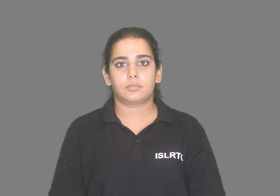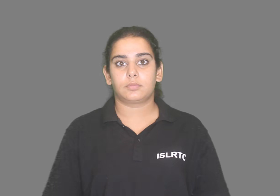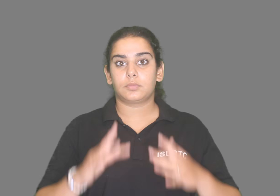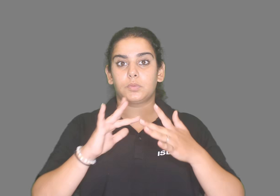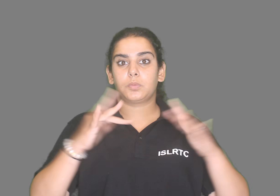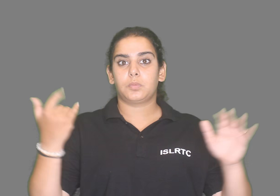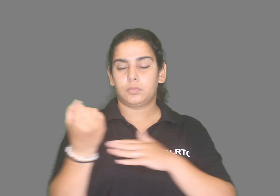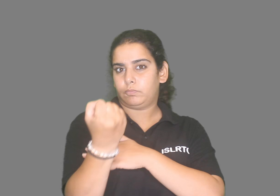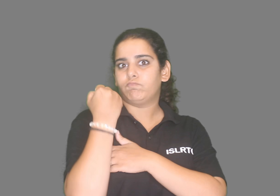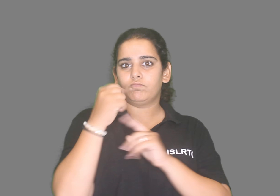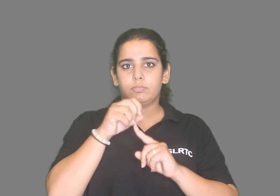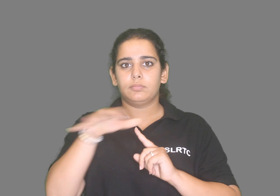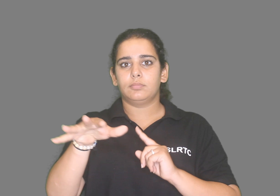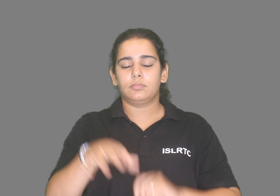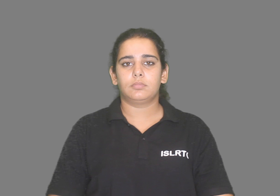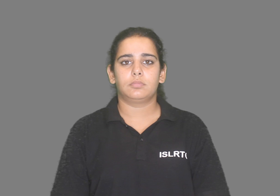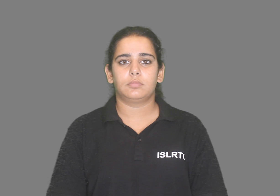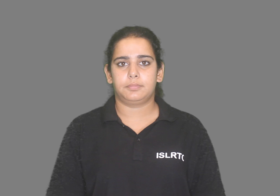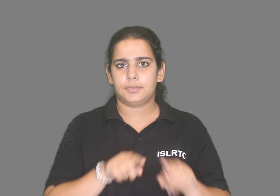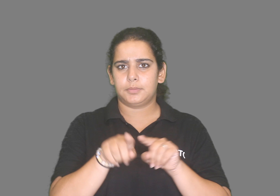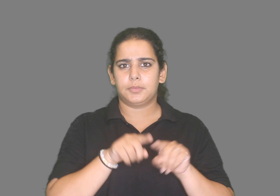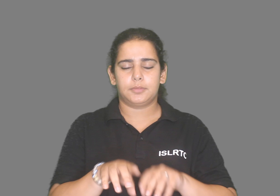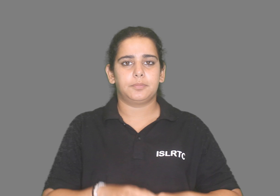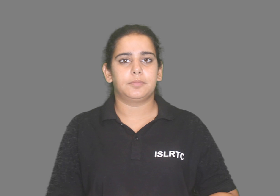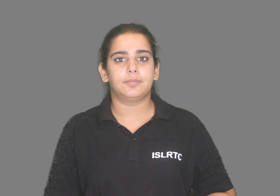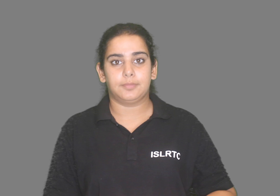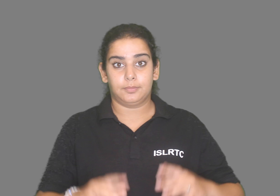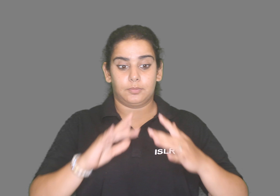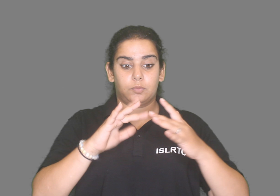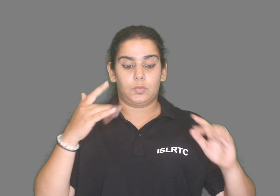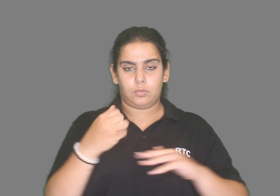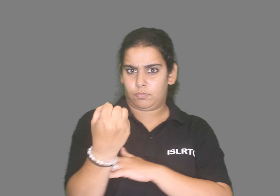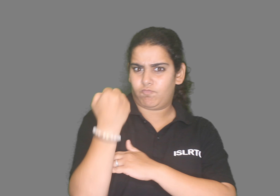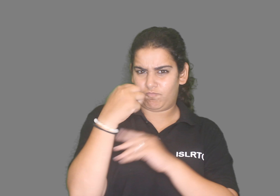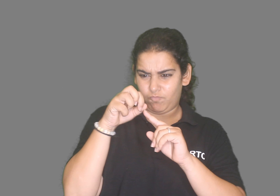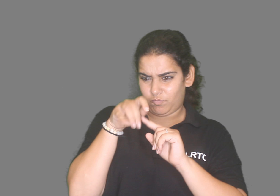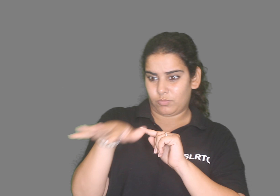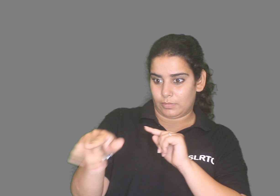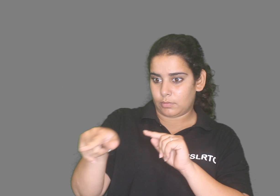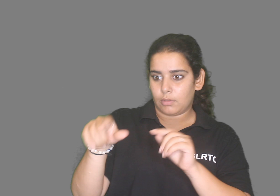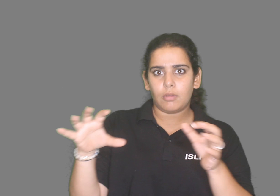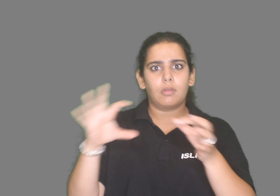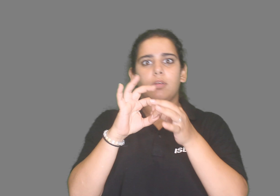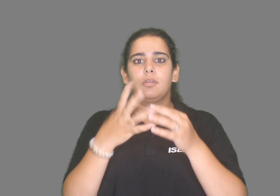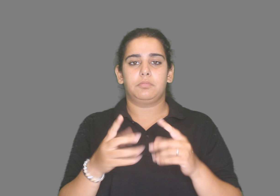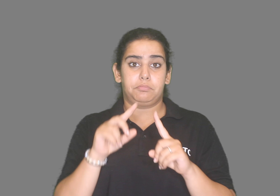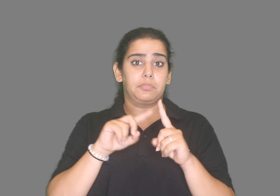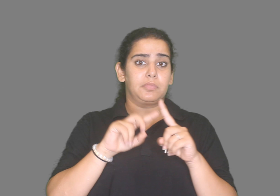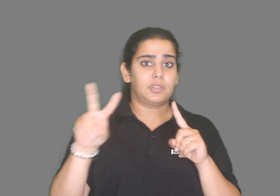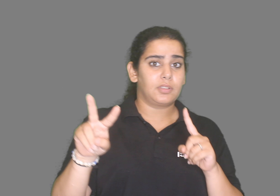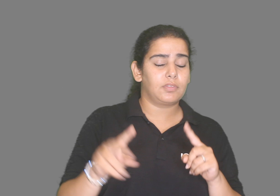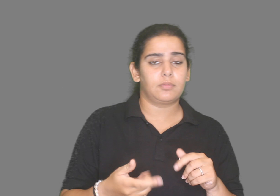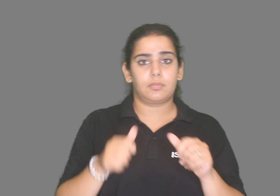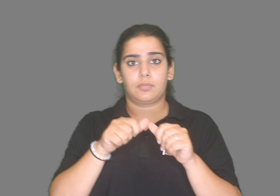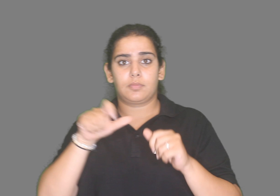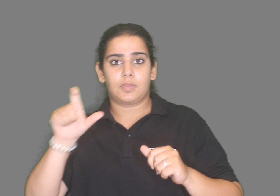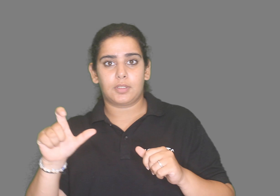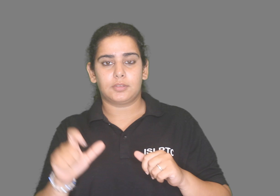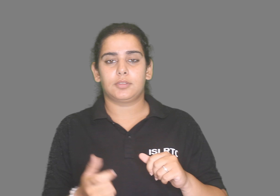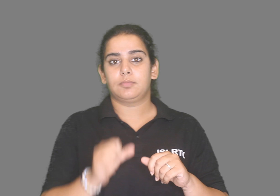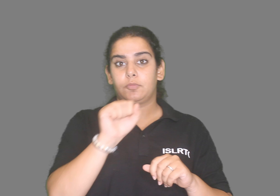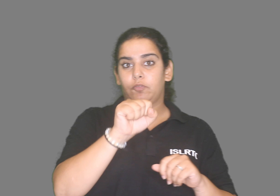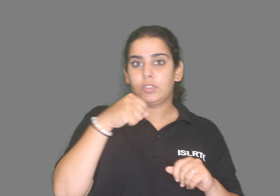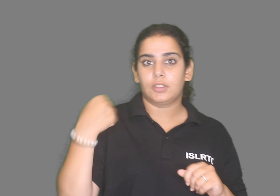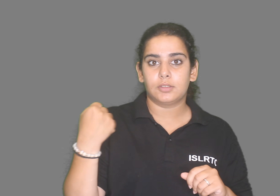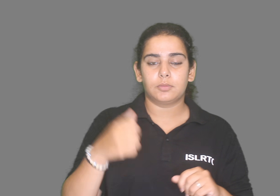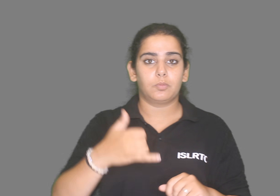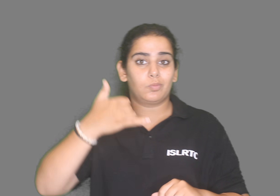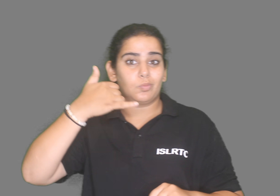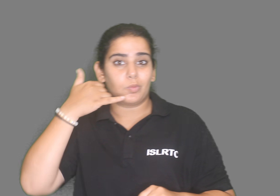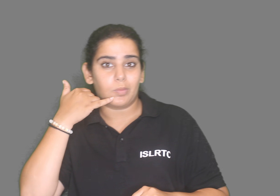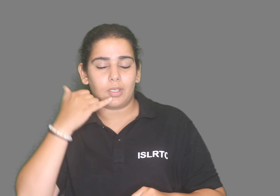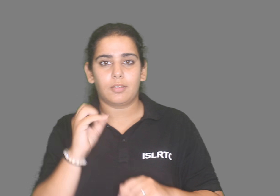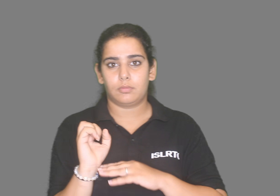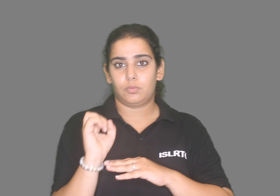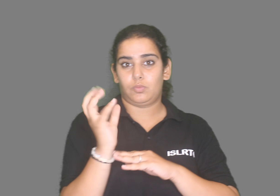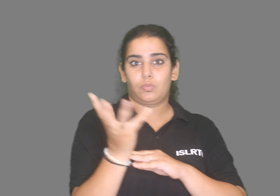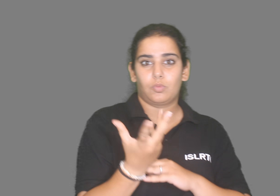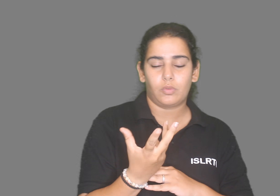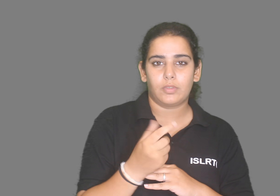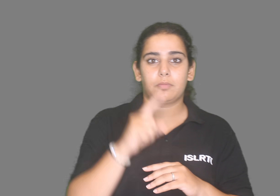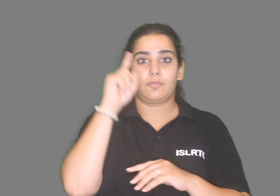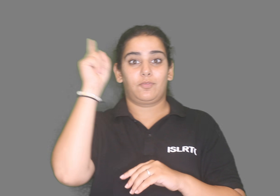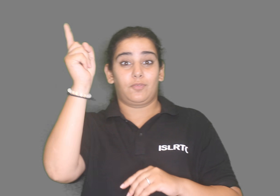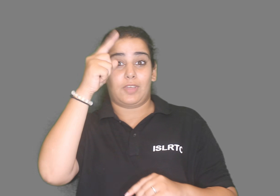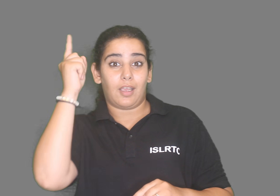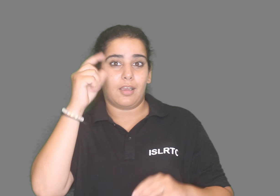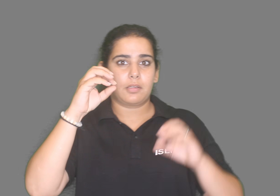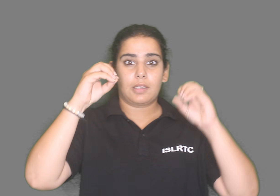Network fabric the mesh of connections between network devices such as access points switches and routers that transports data to its destination